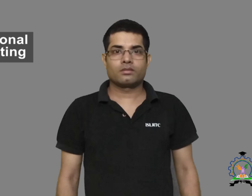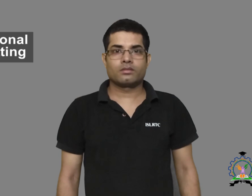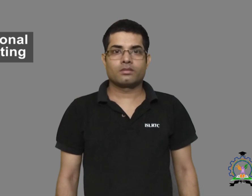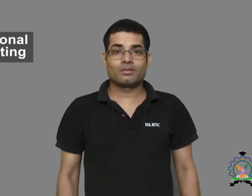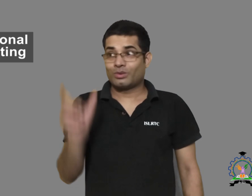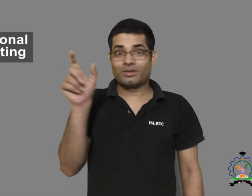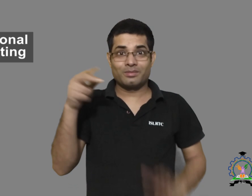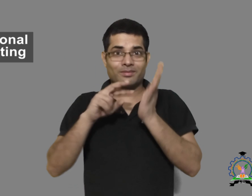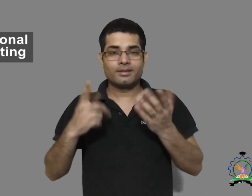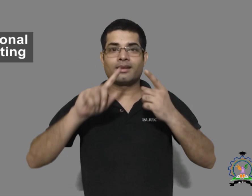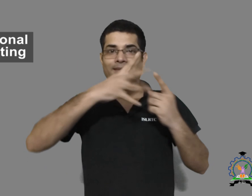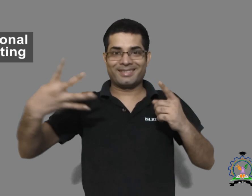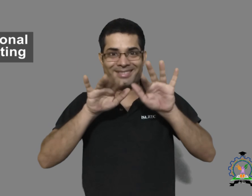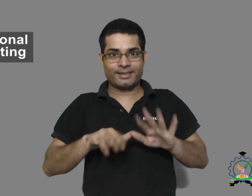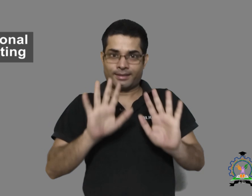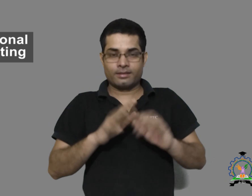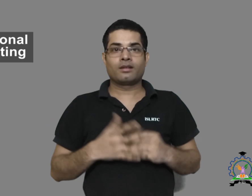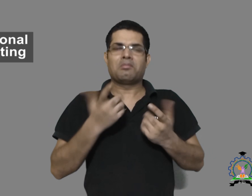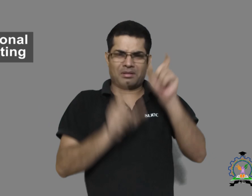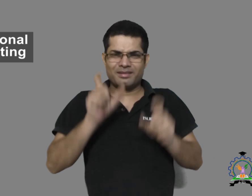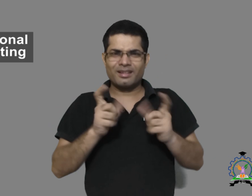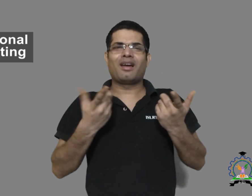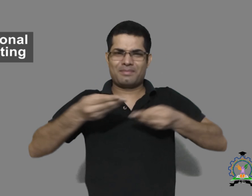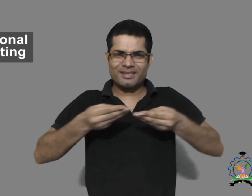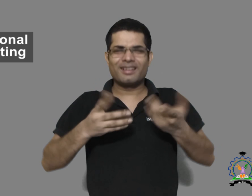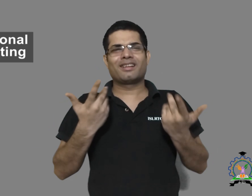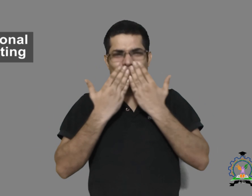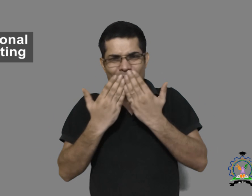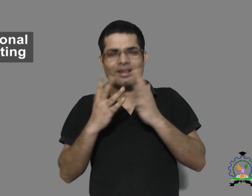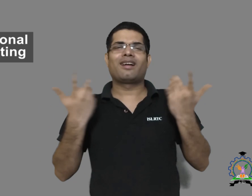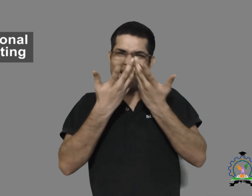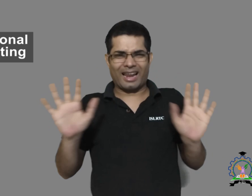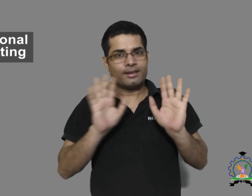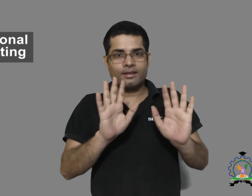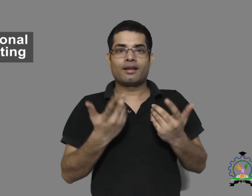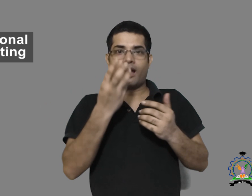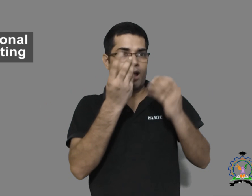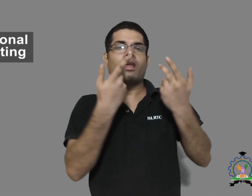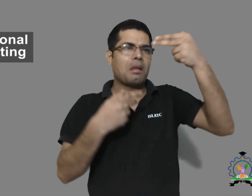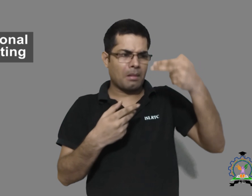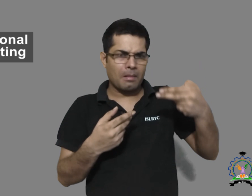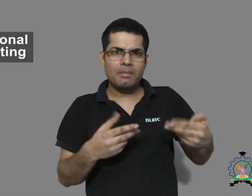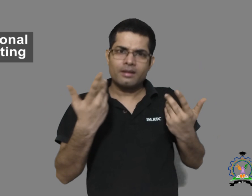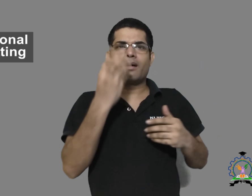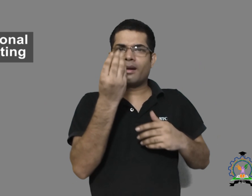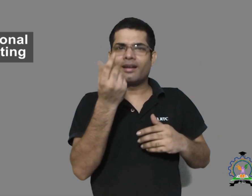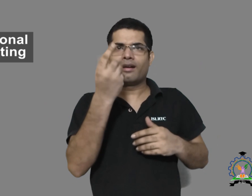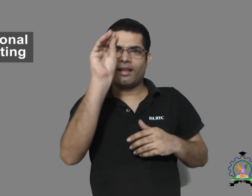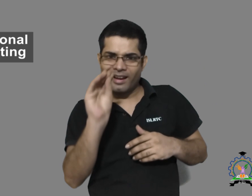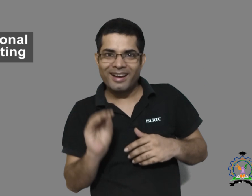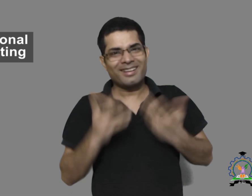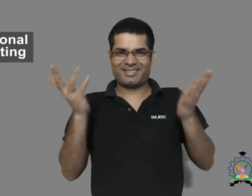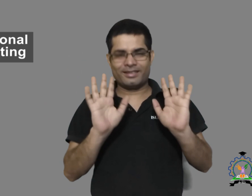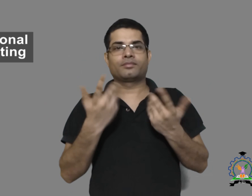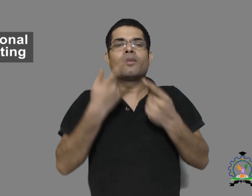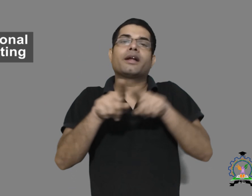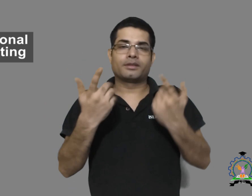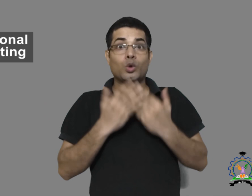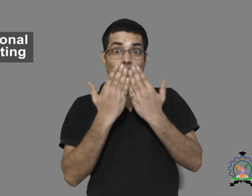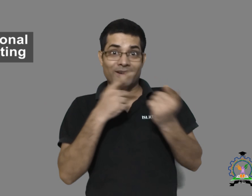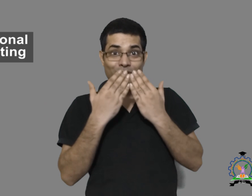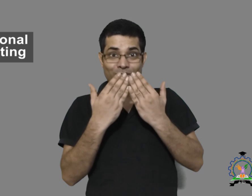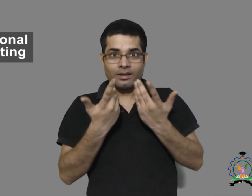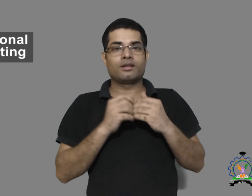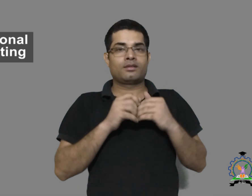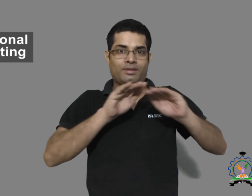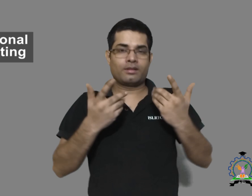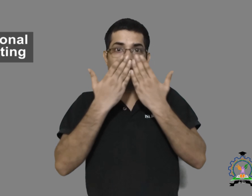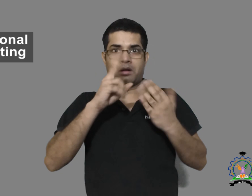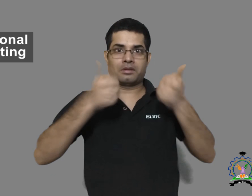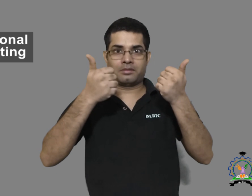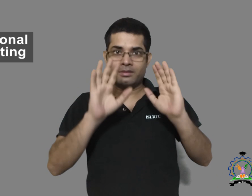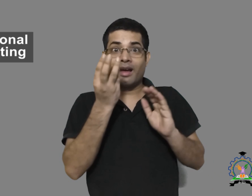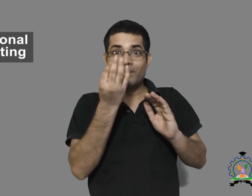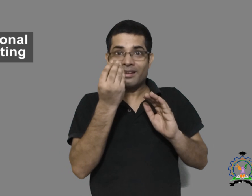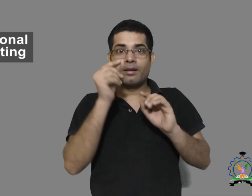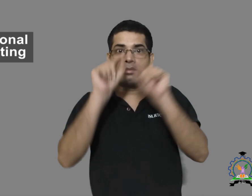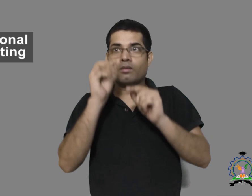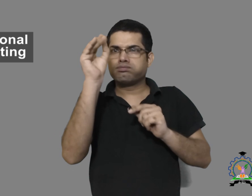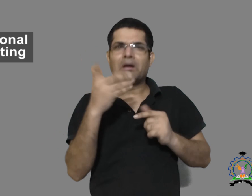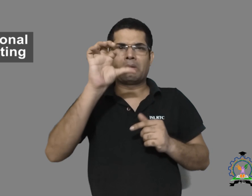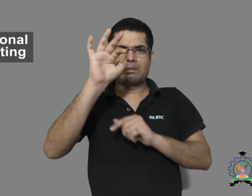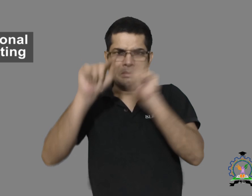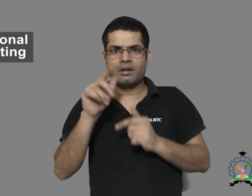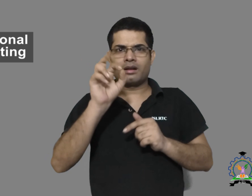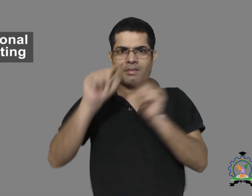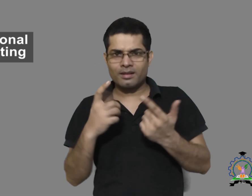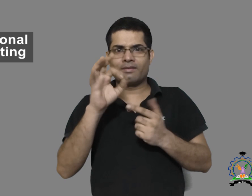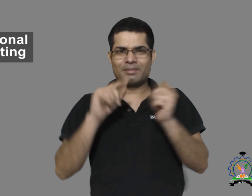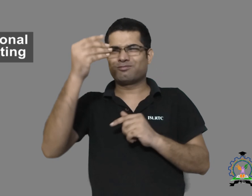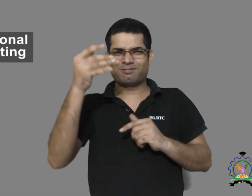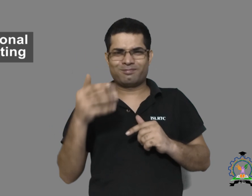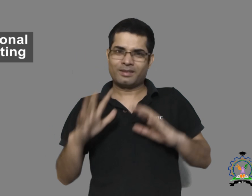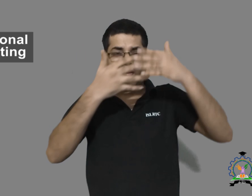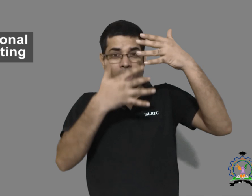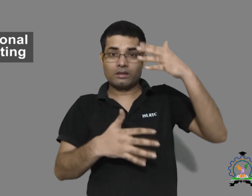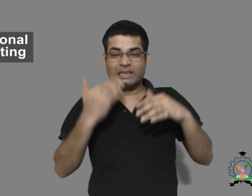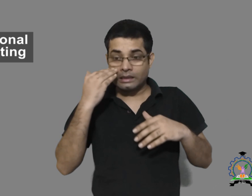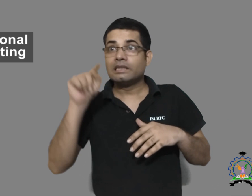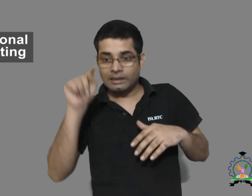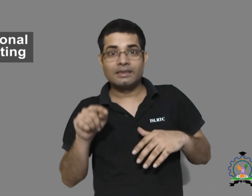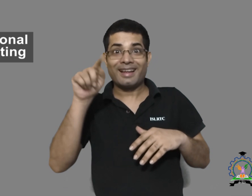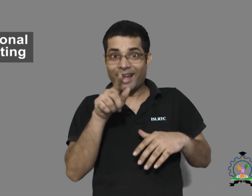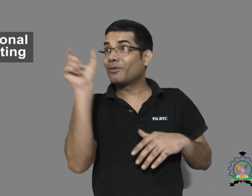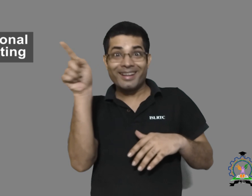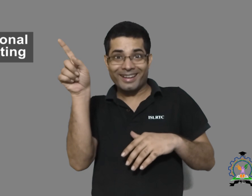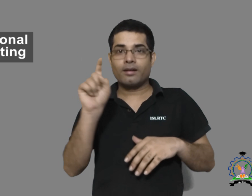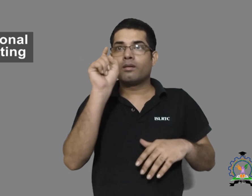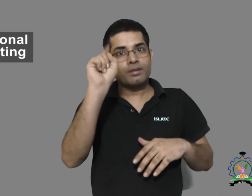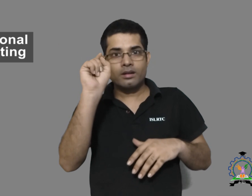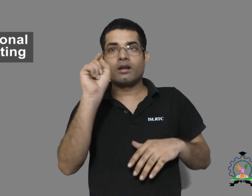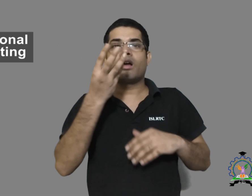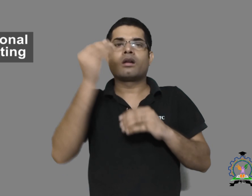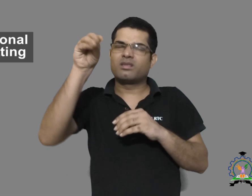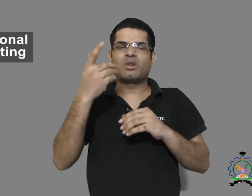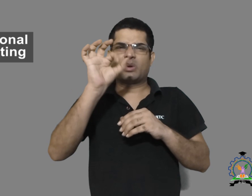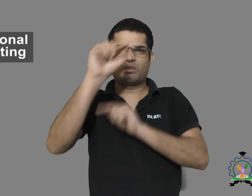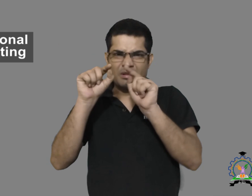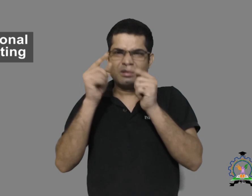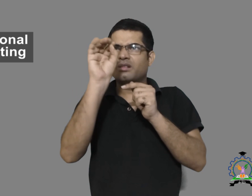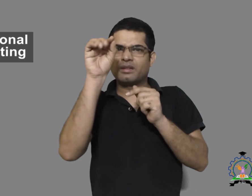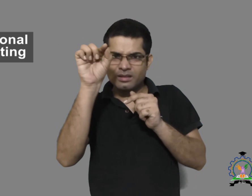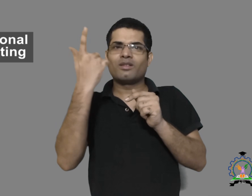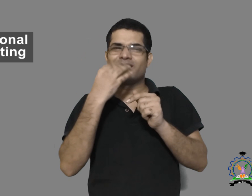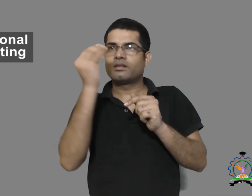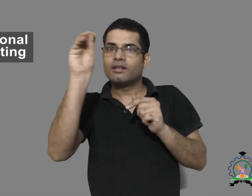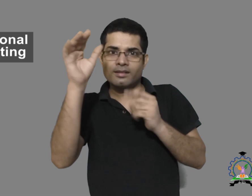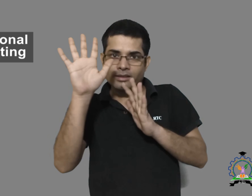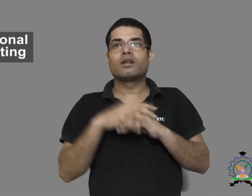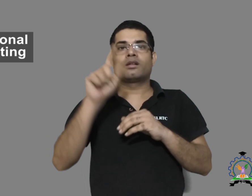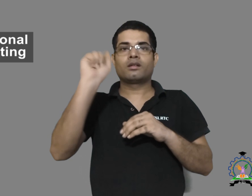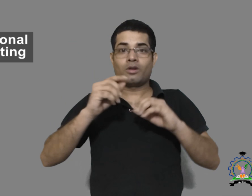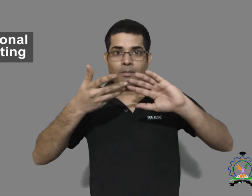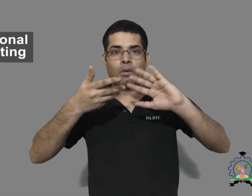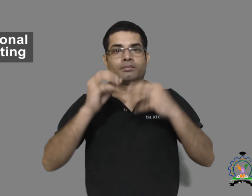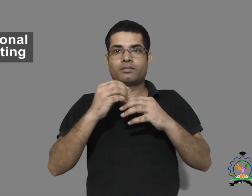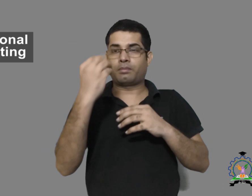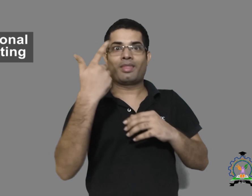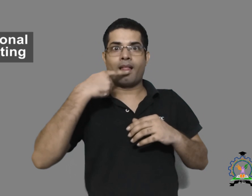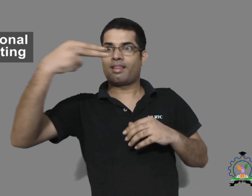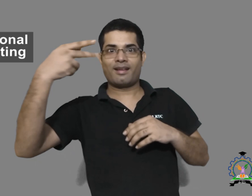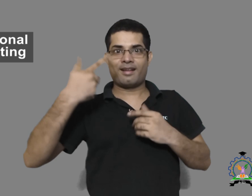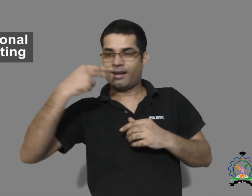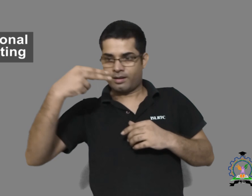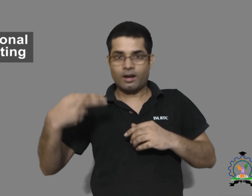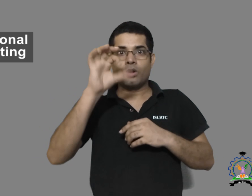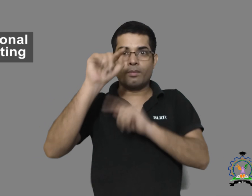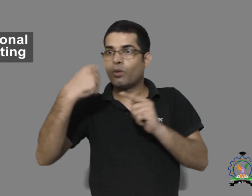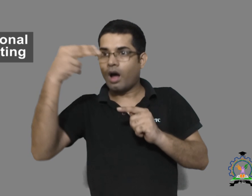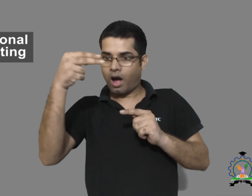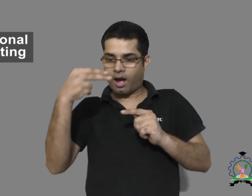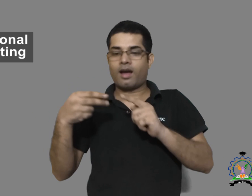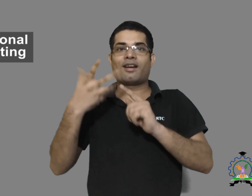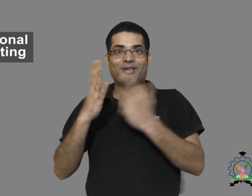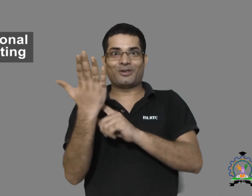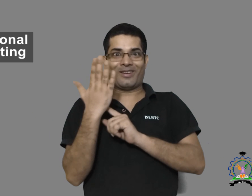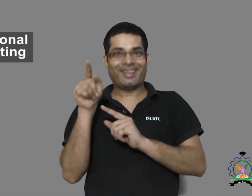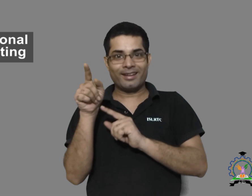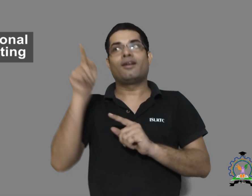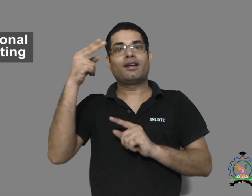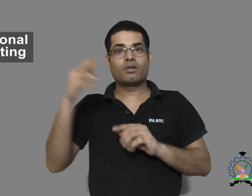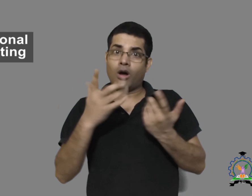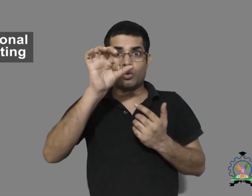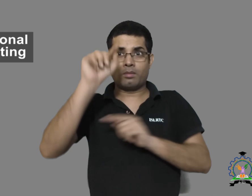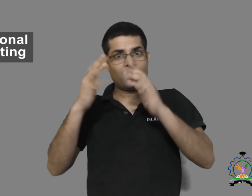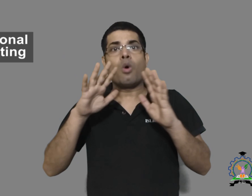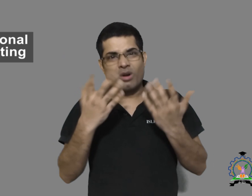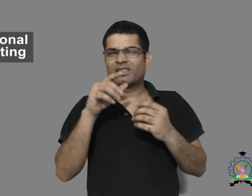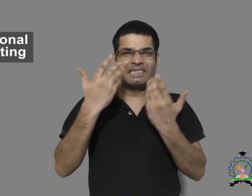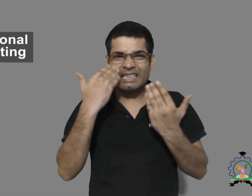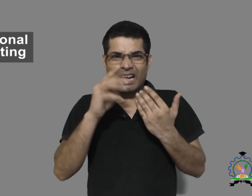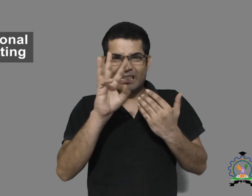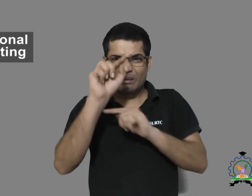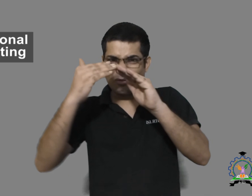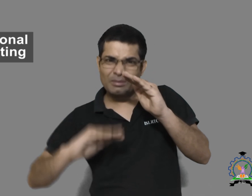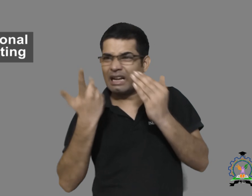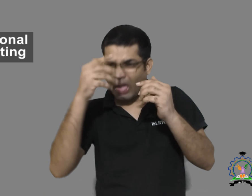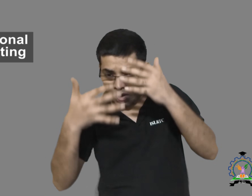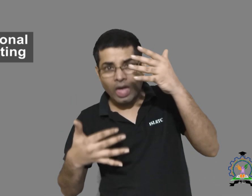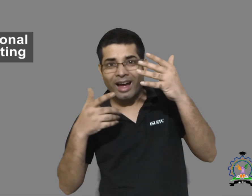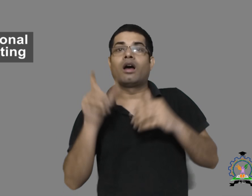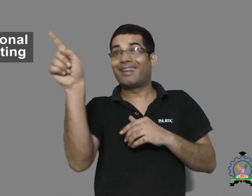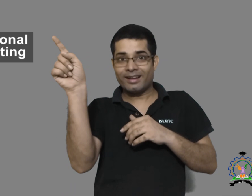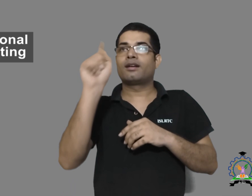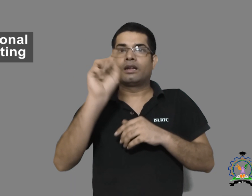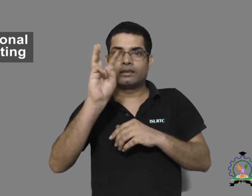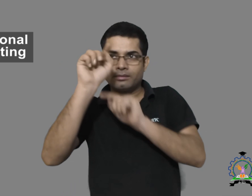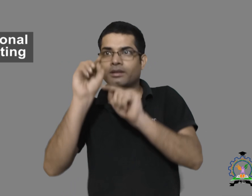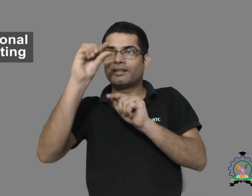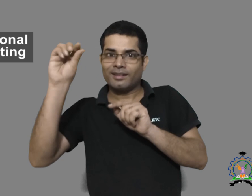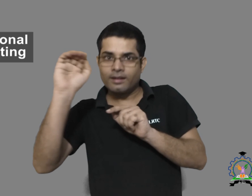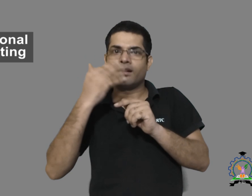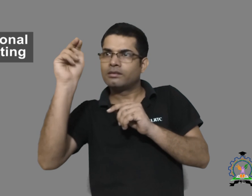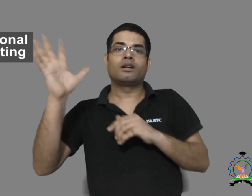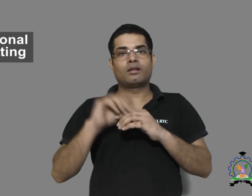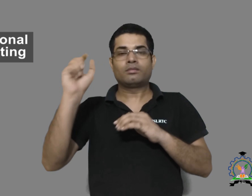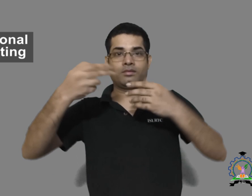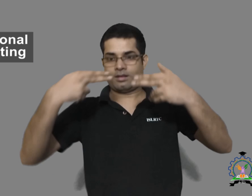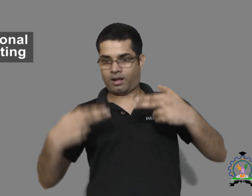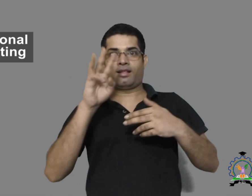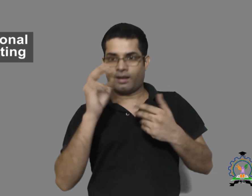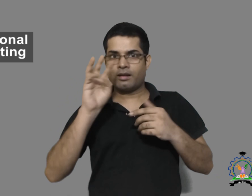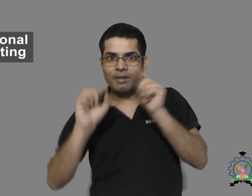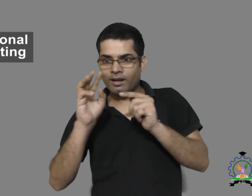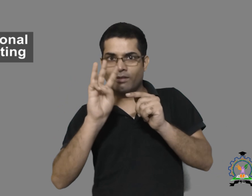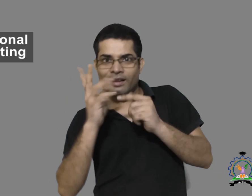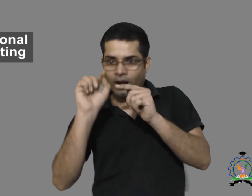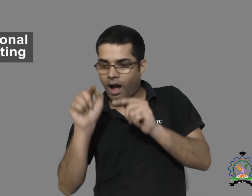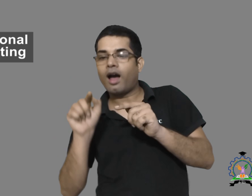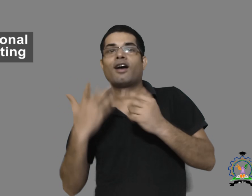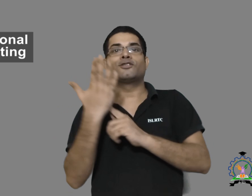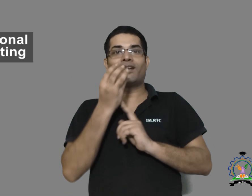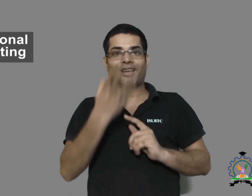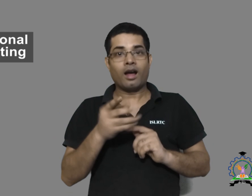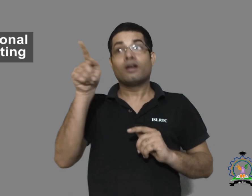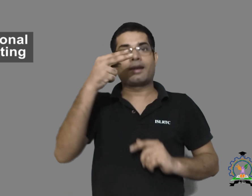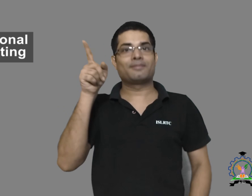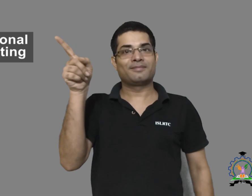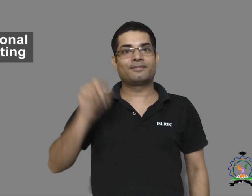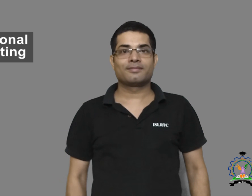Conditional Formatting